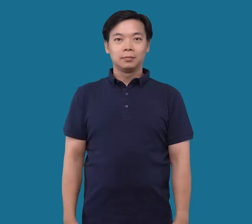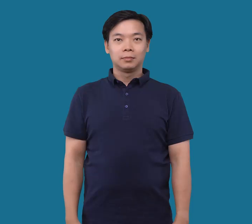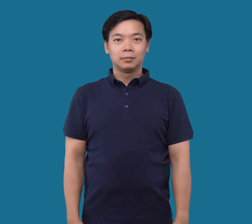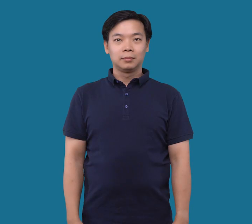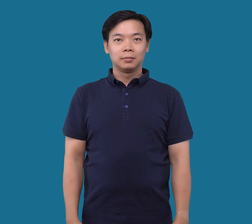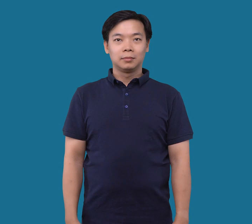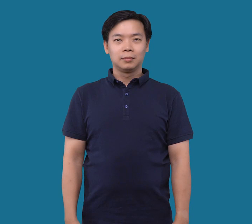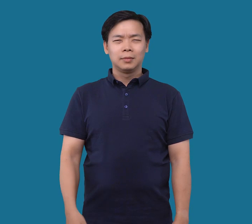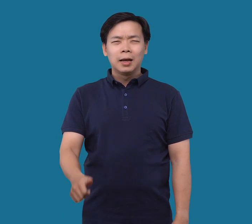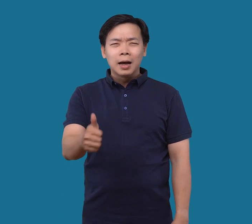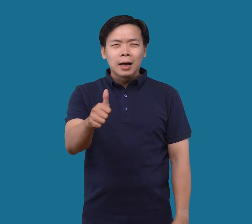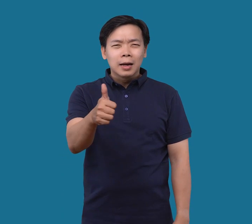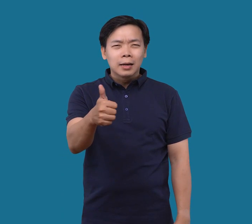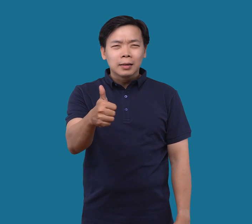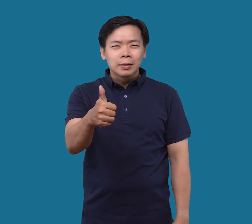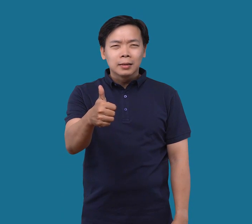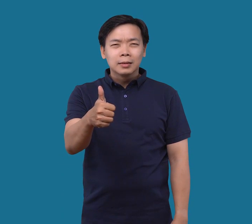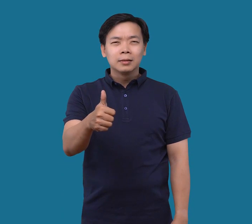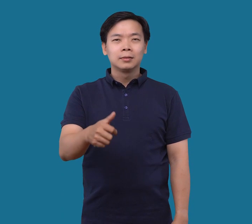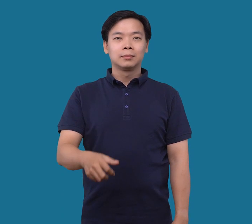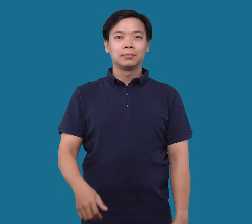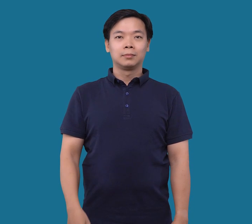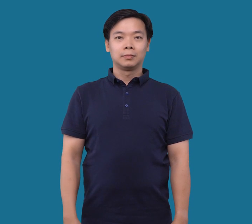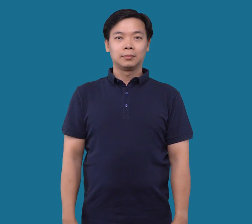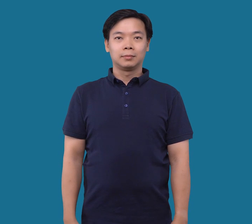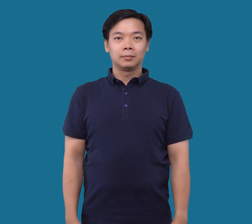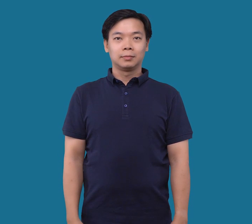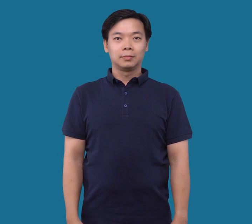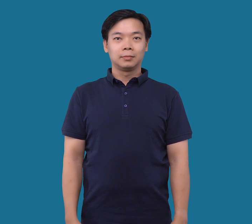ai